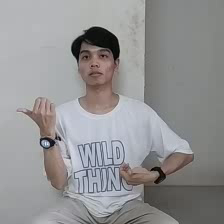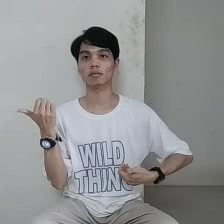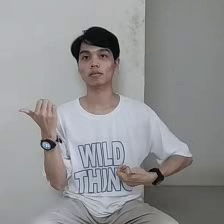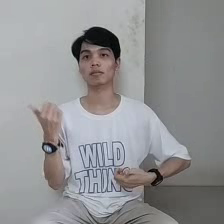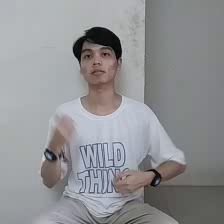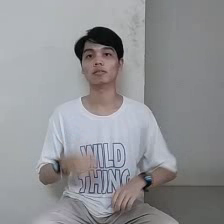Kết hôn